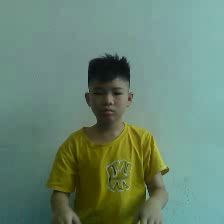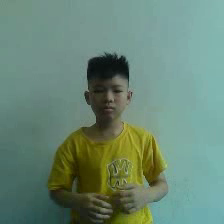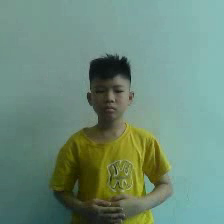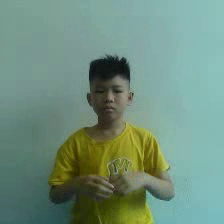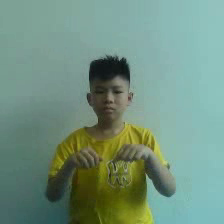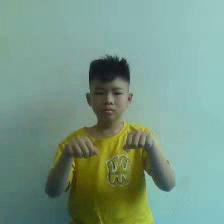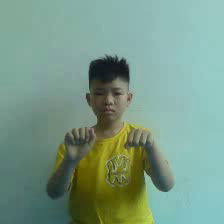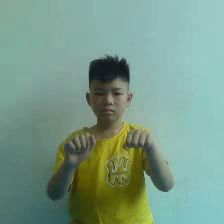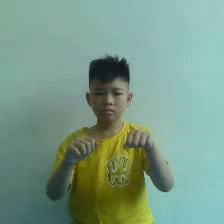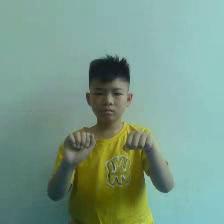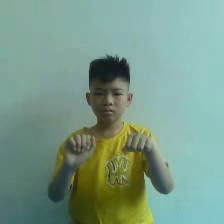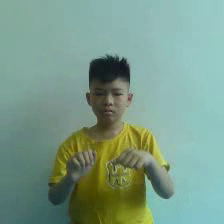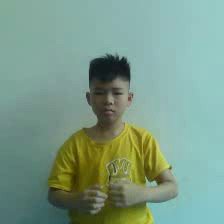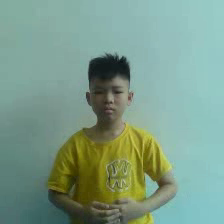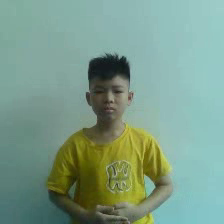Xe máy